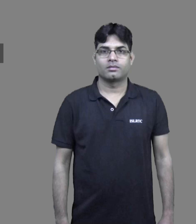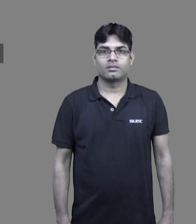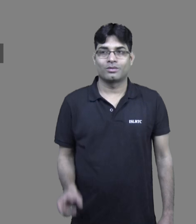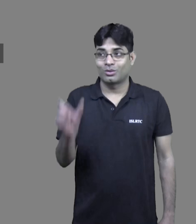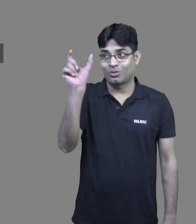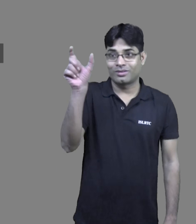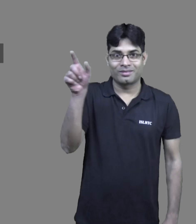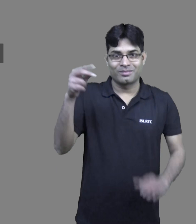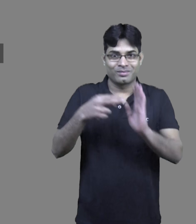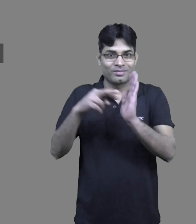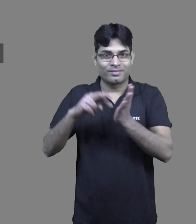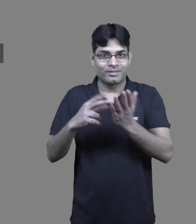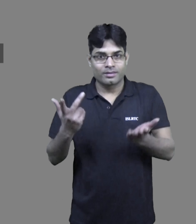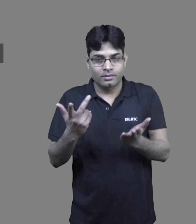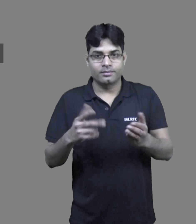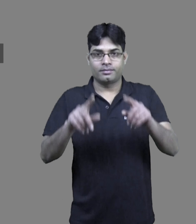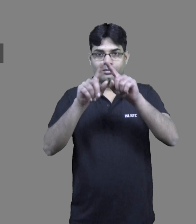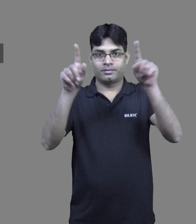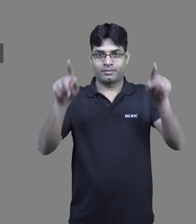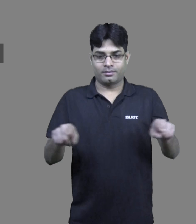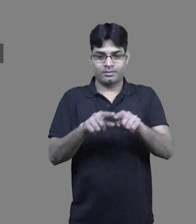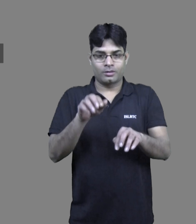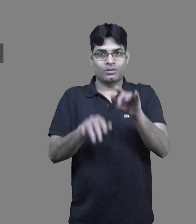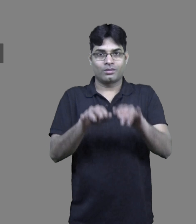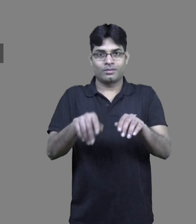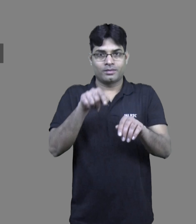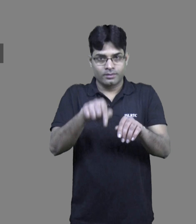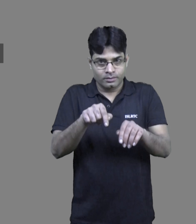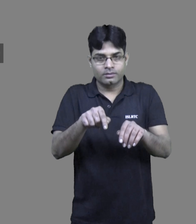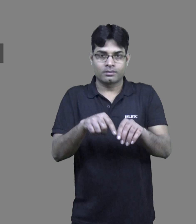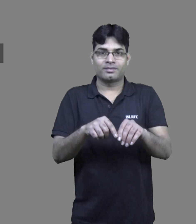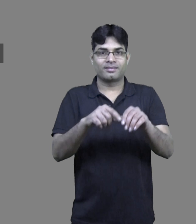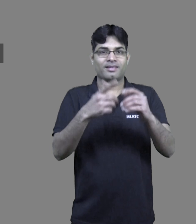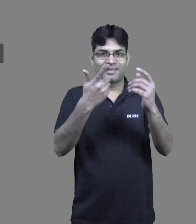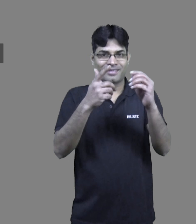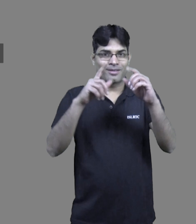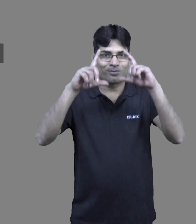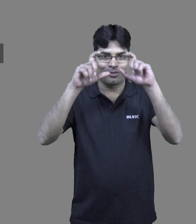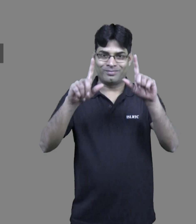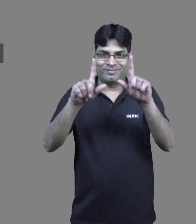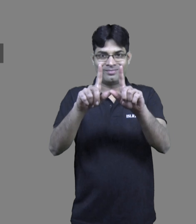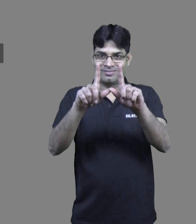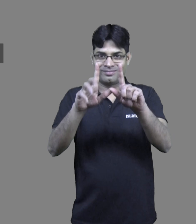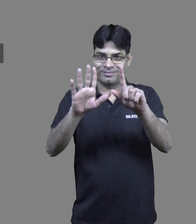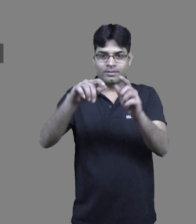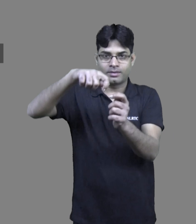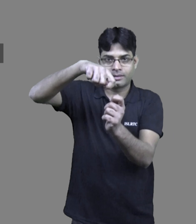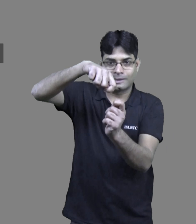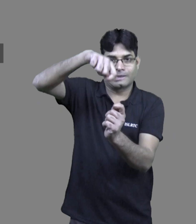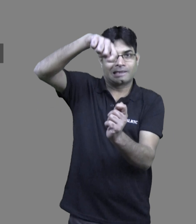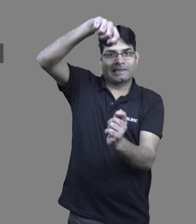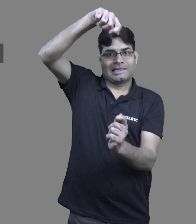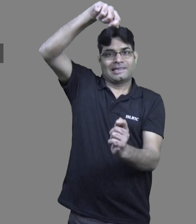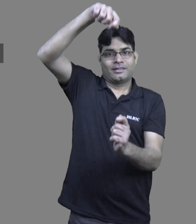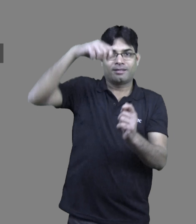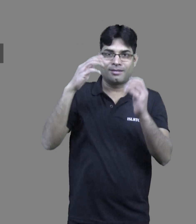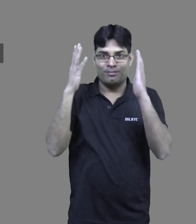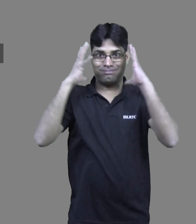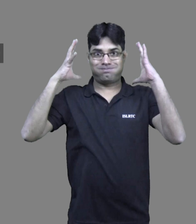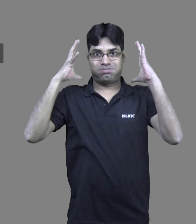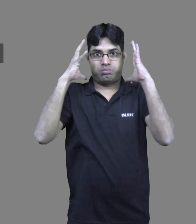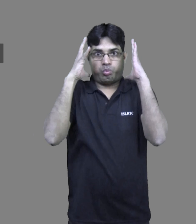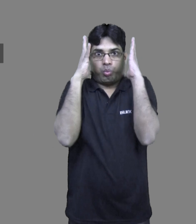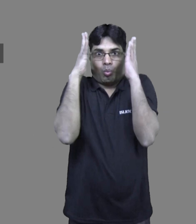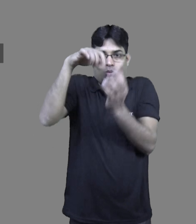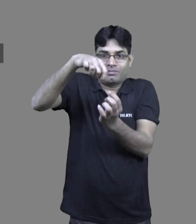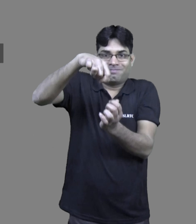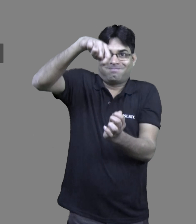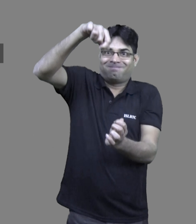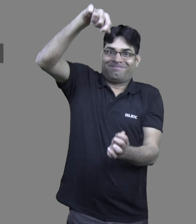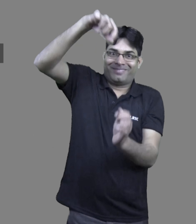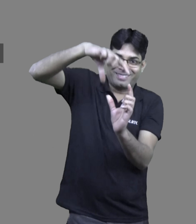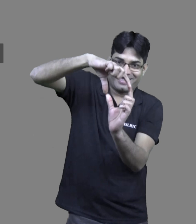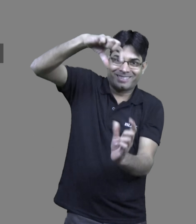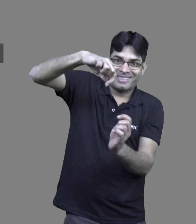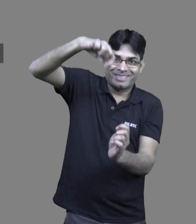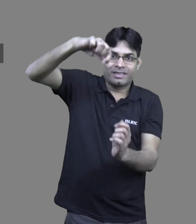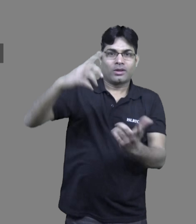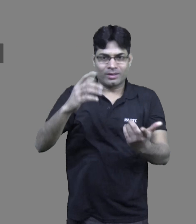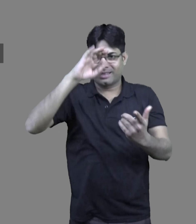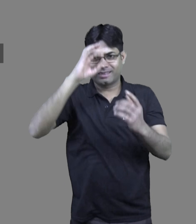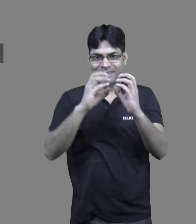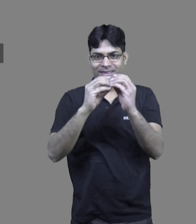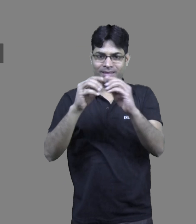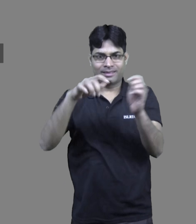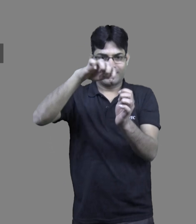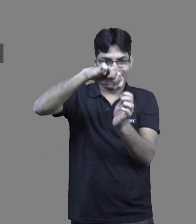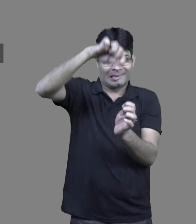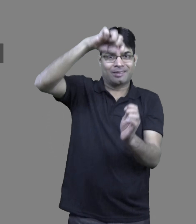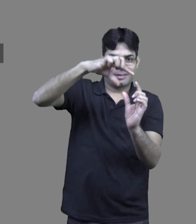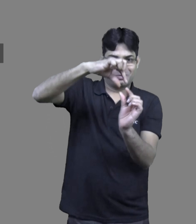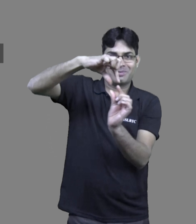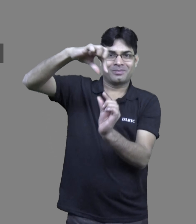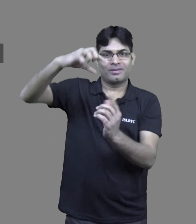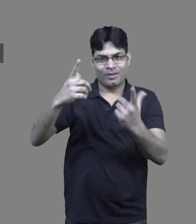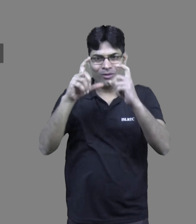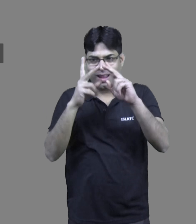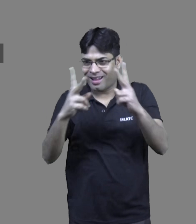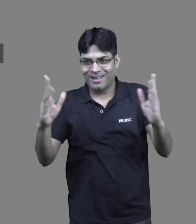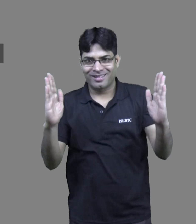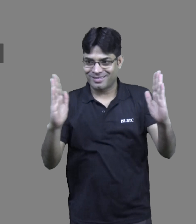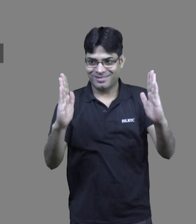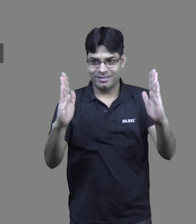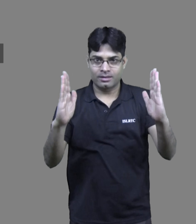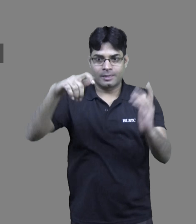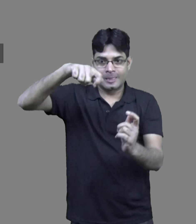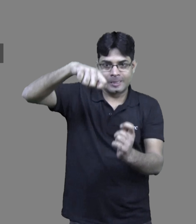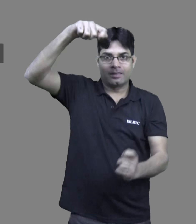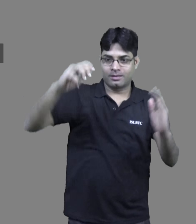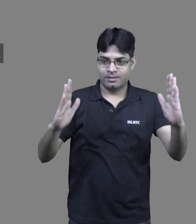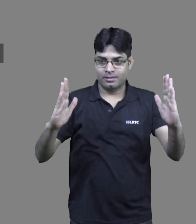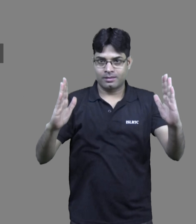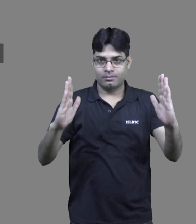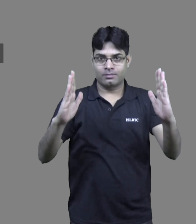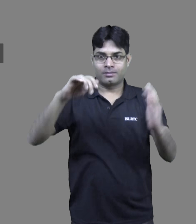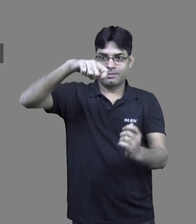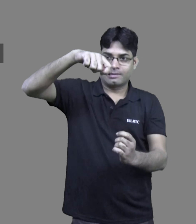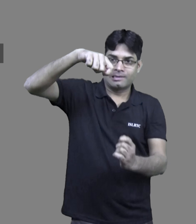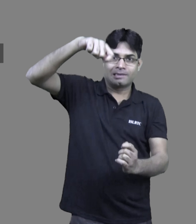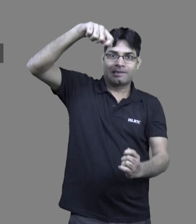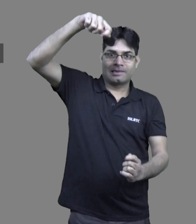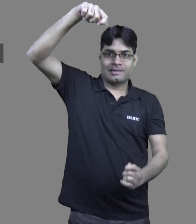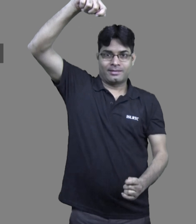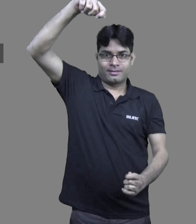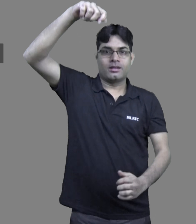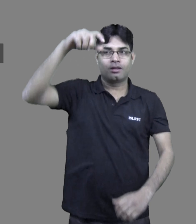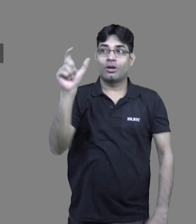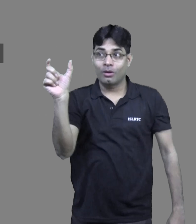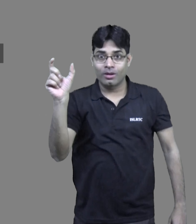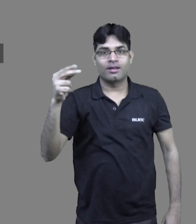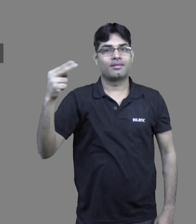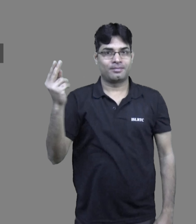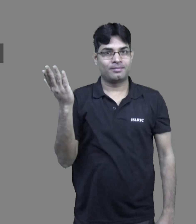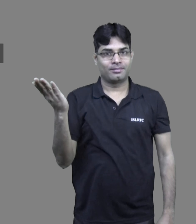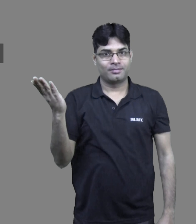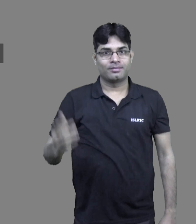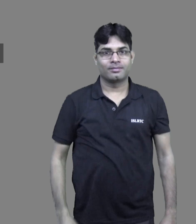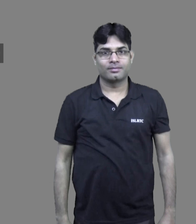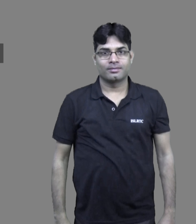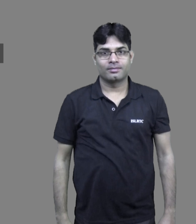Condensed Type